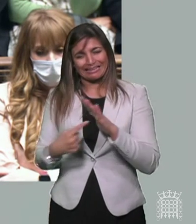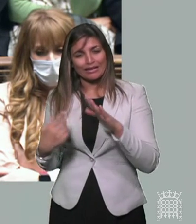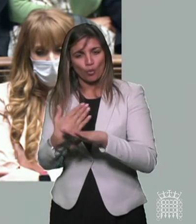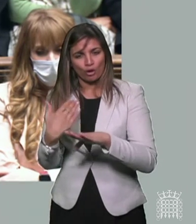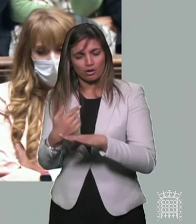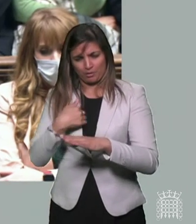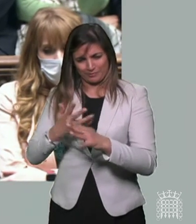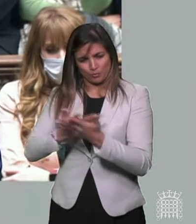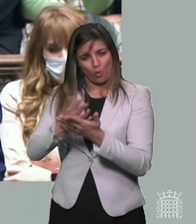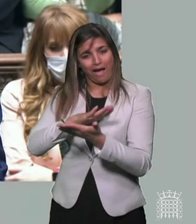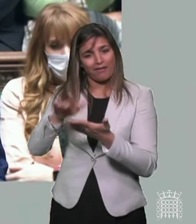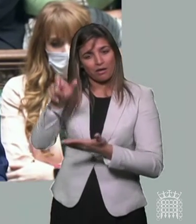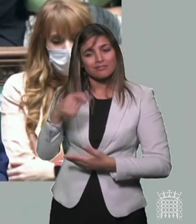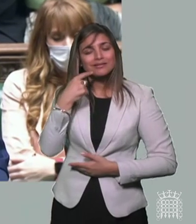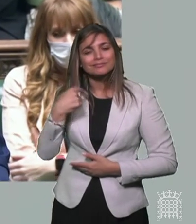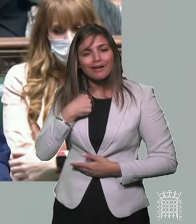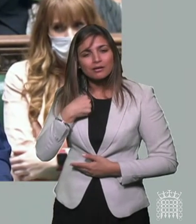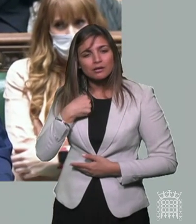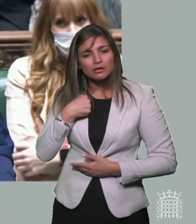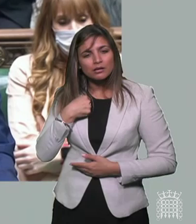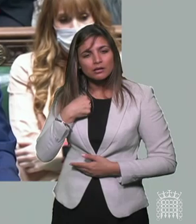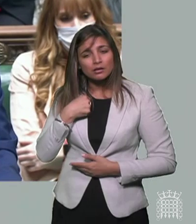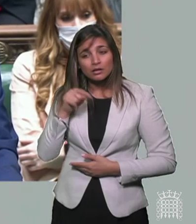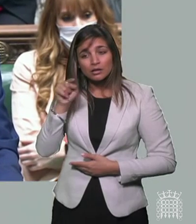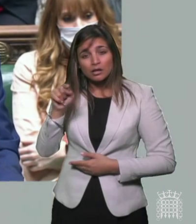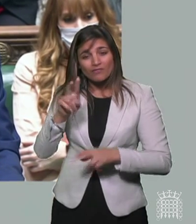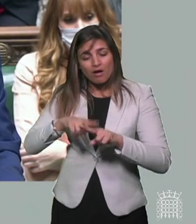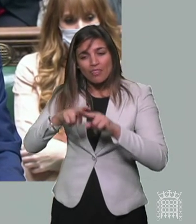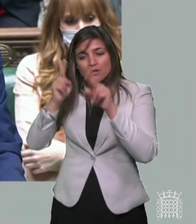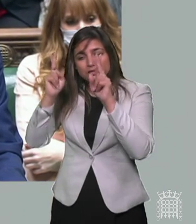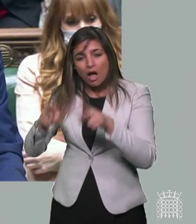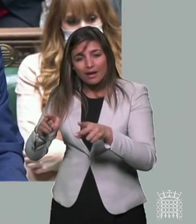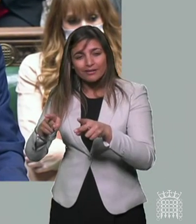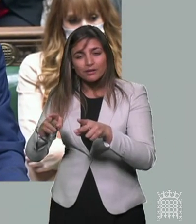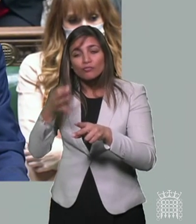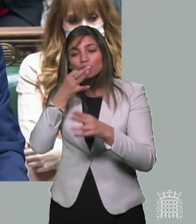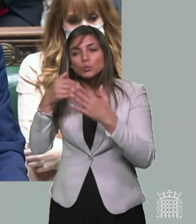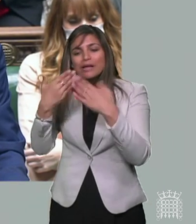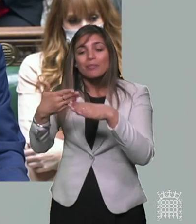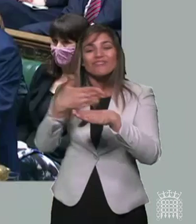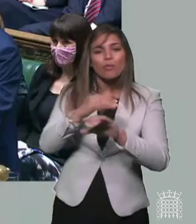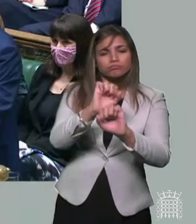Her father died just days before the drinks trolley was being wheeled through Downing Street.